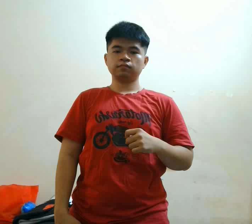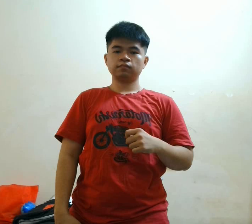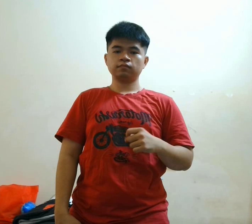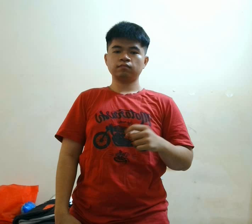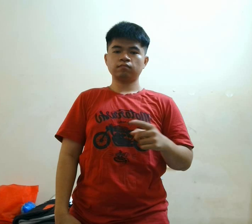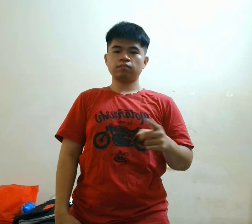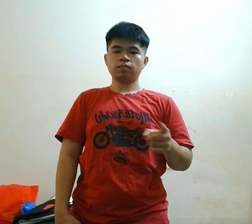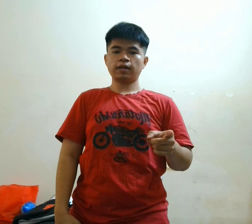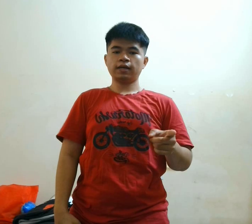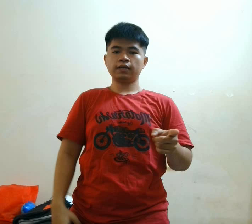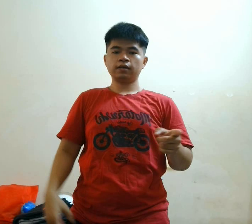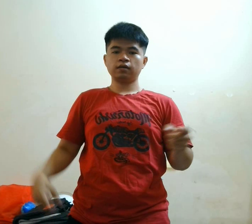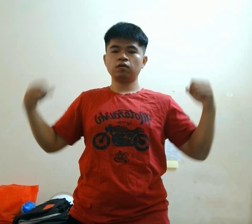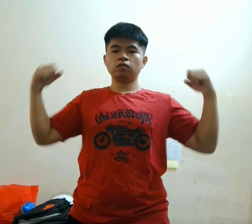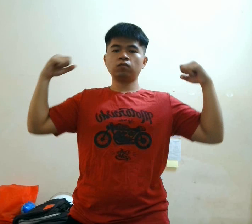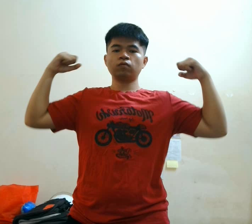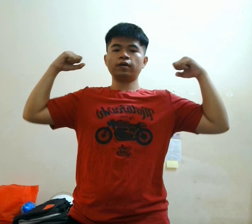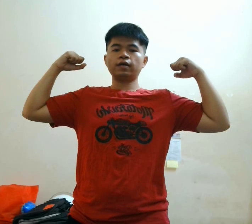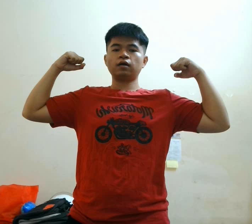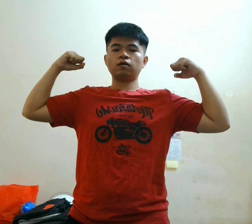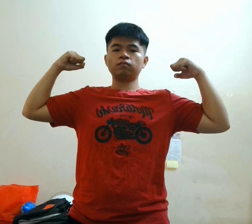ban khoe khong